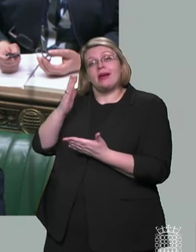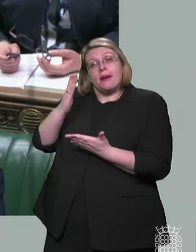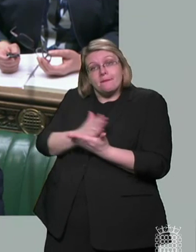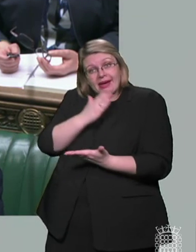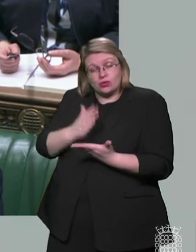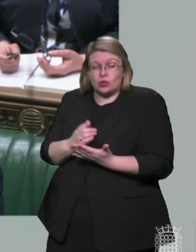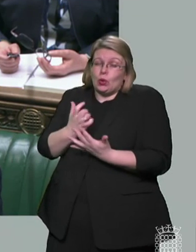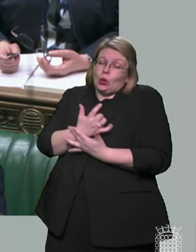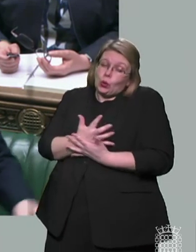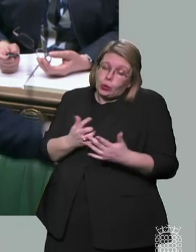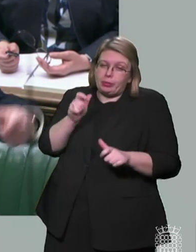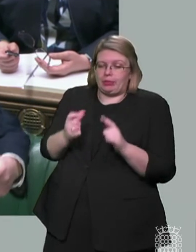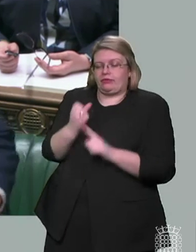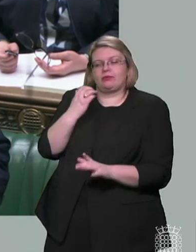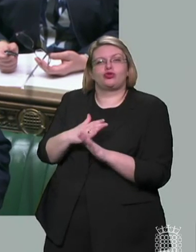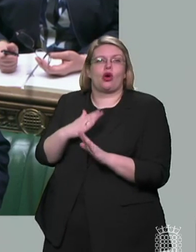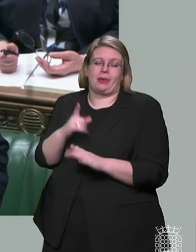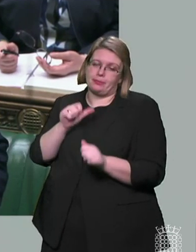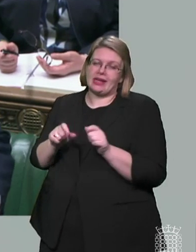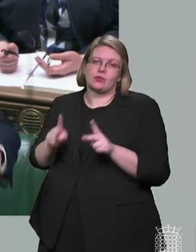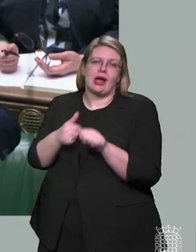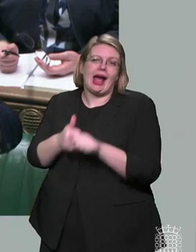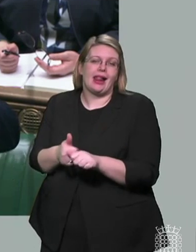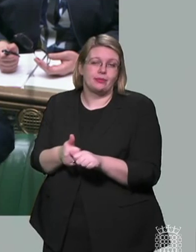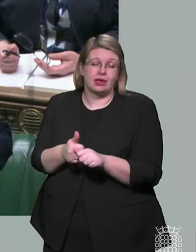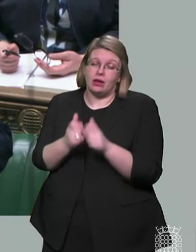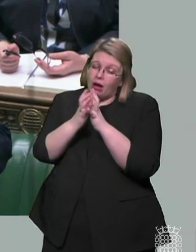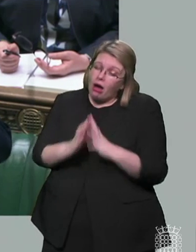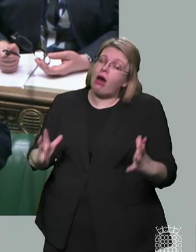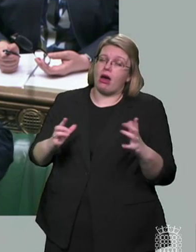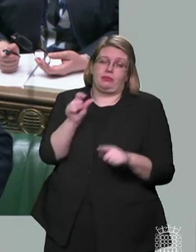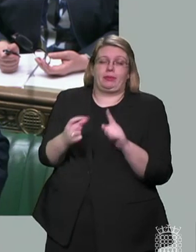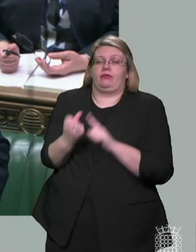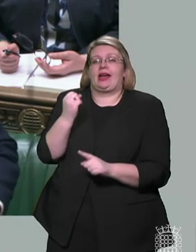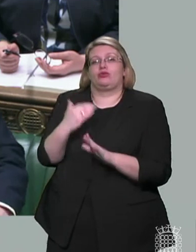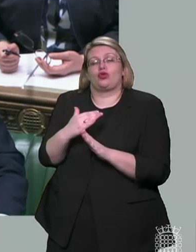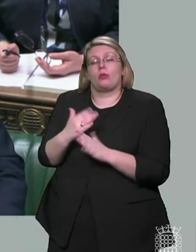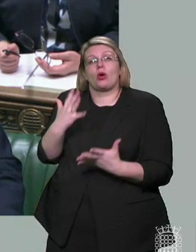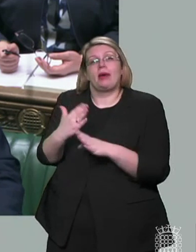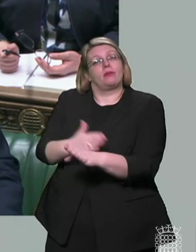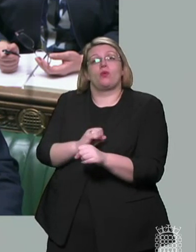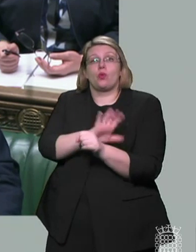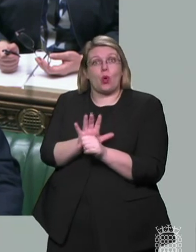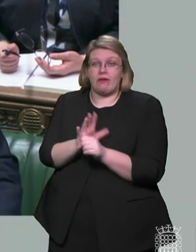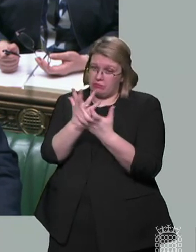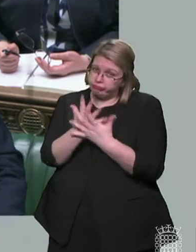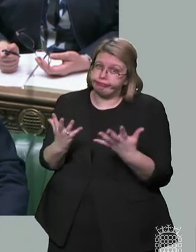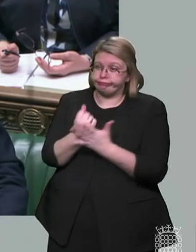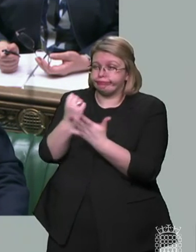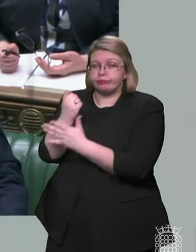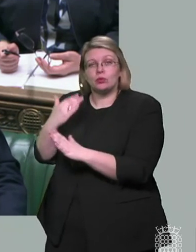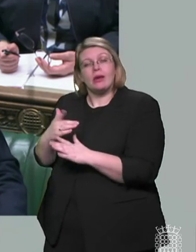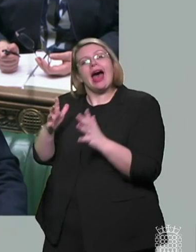There are 430,000 more in employment now than there were before the pandemic began.